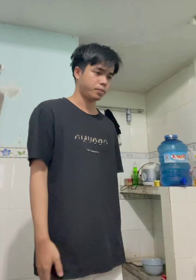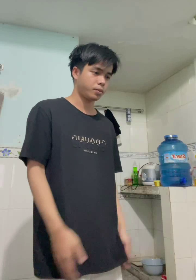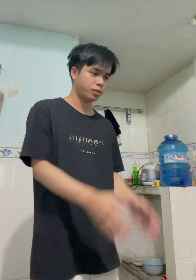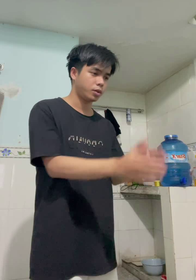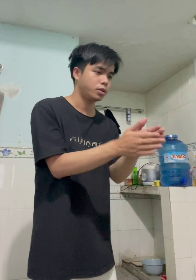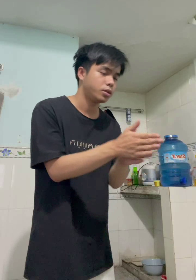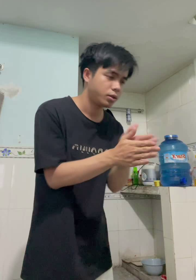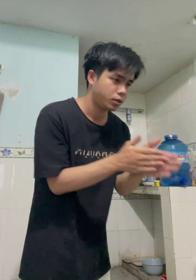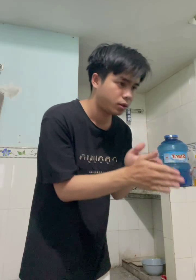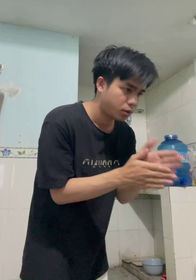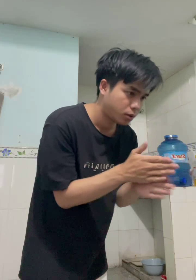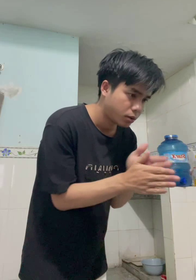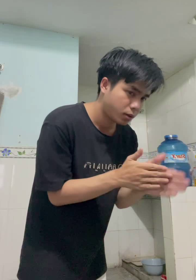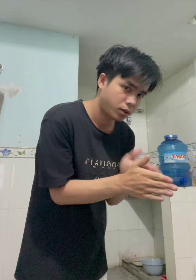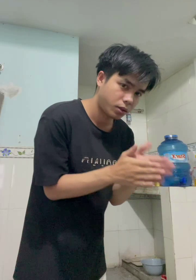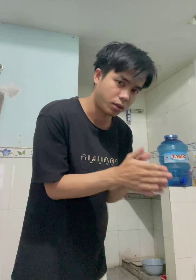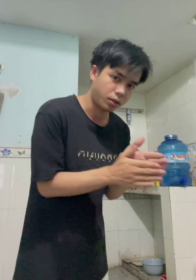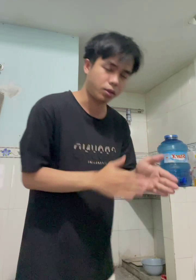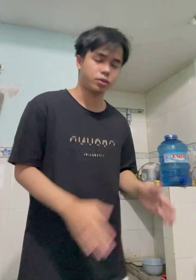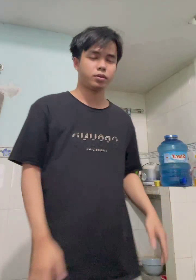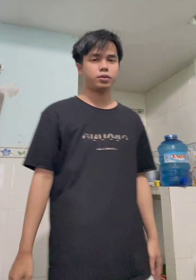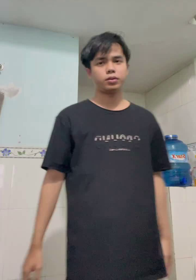hung thu